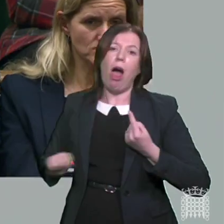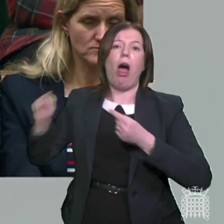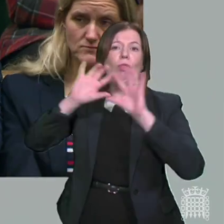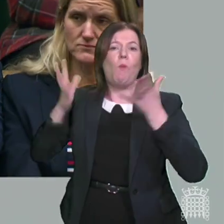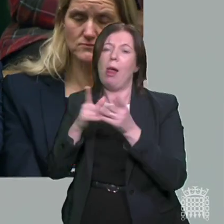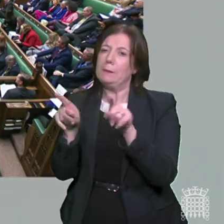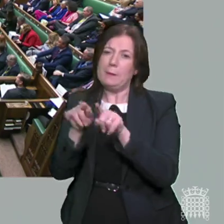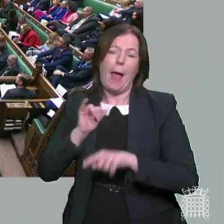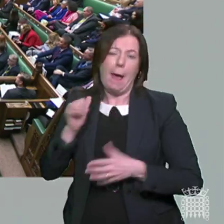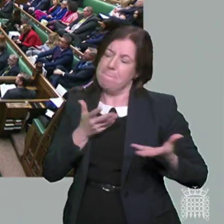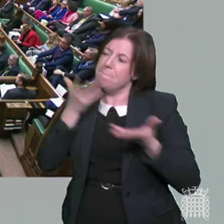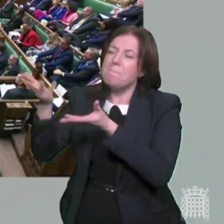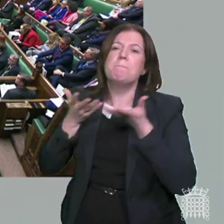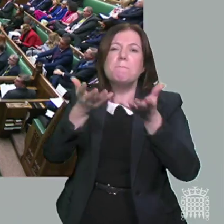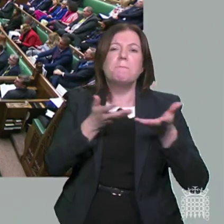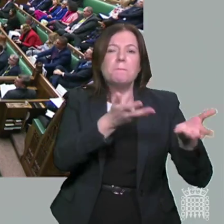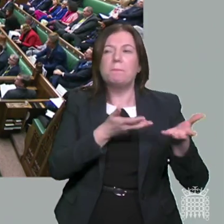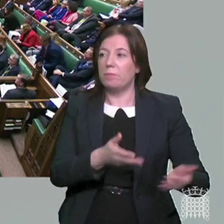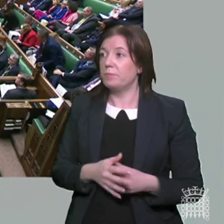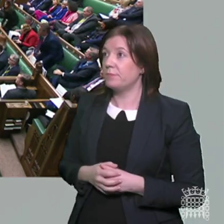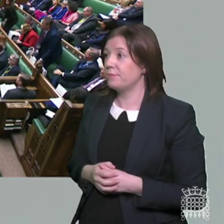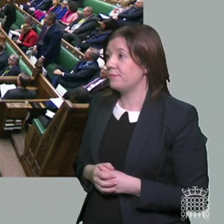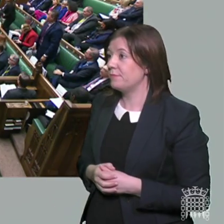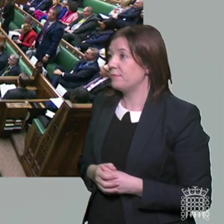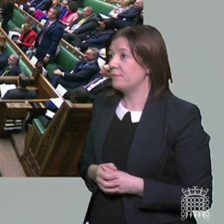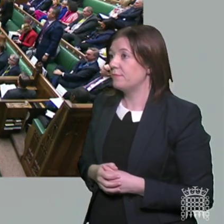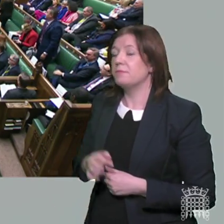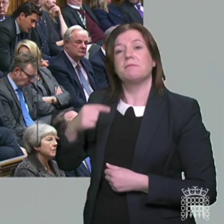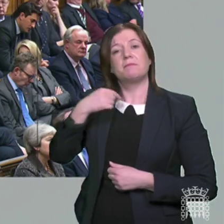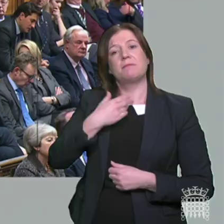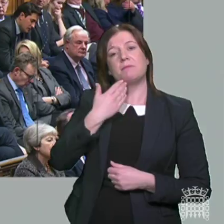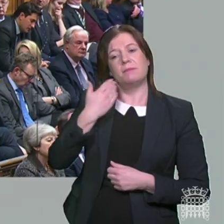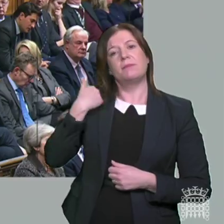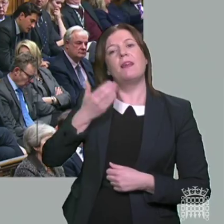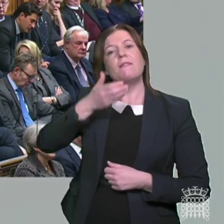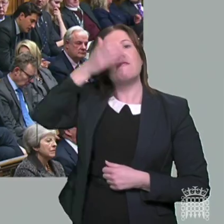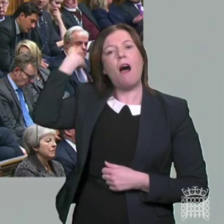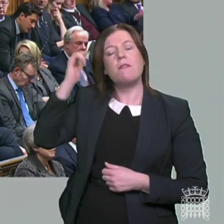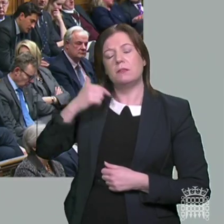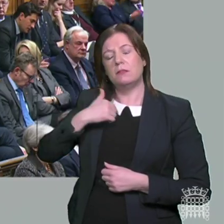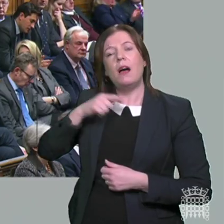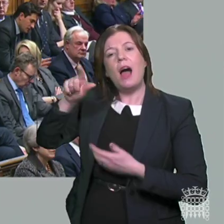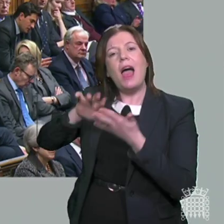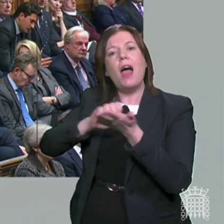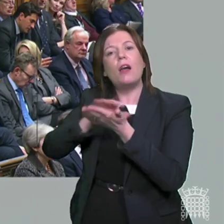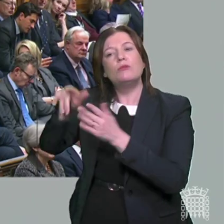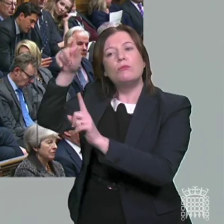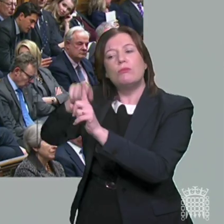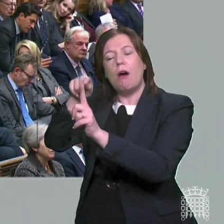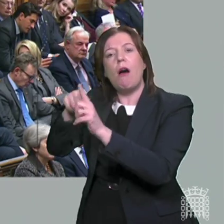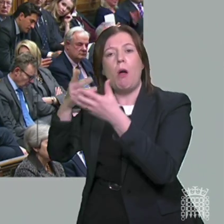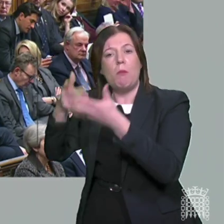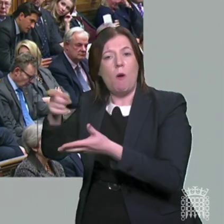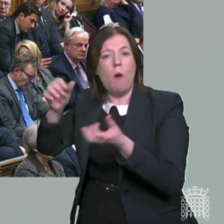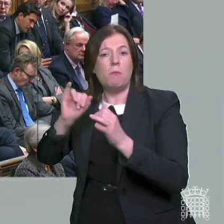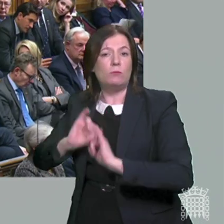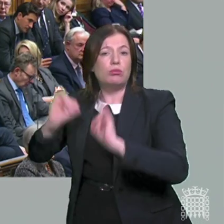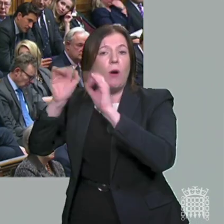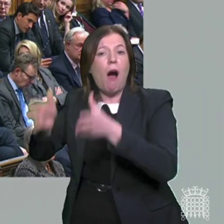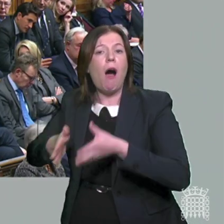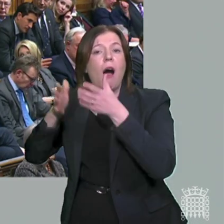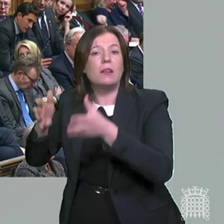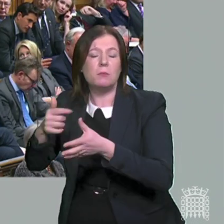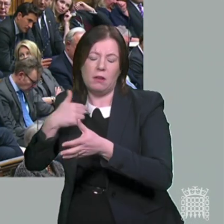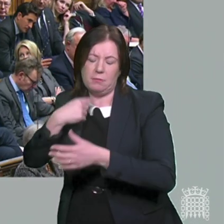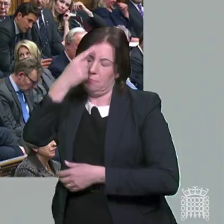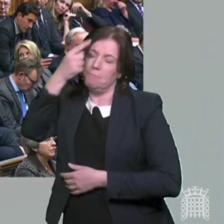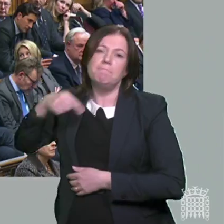As a former firefighter, I am sure the whole House will pray for the firefighter in Scotland who is today fighting for his life.